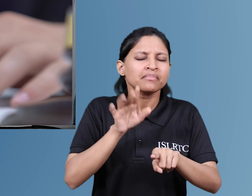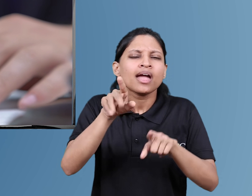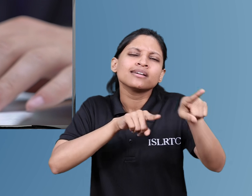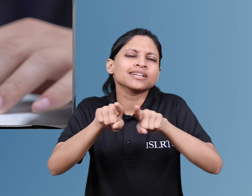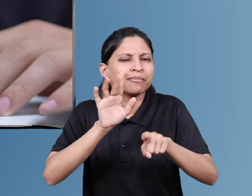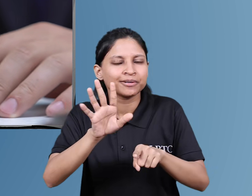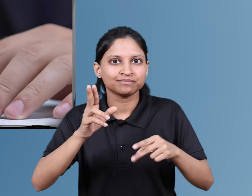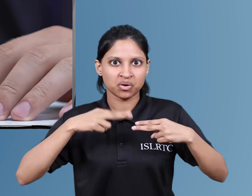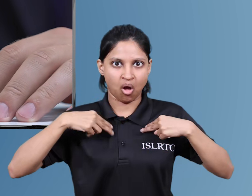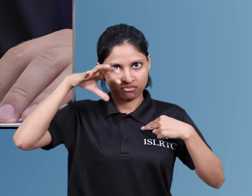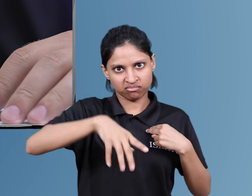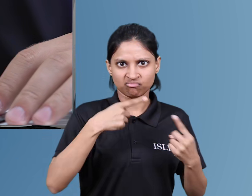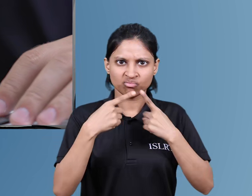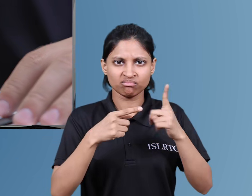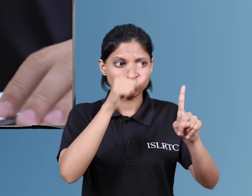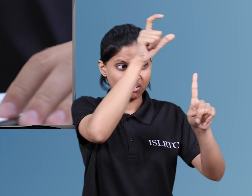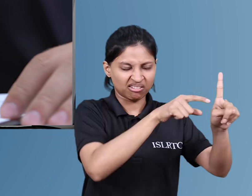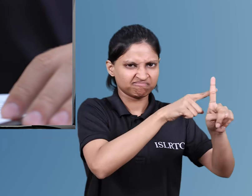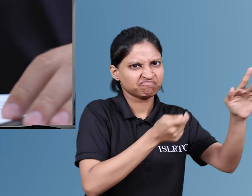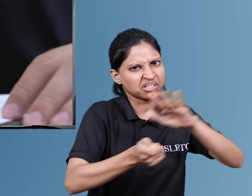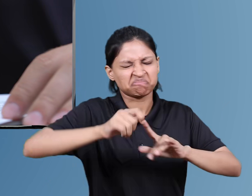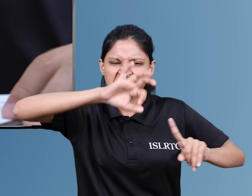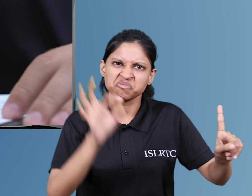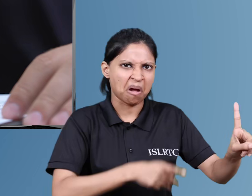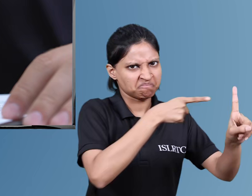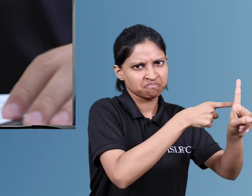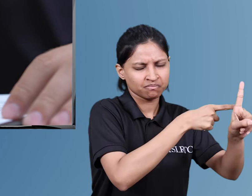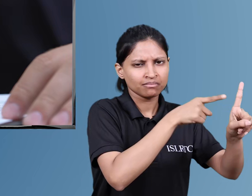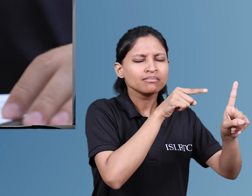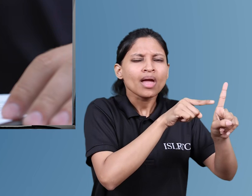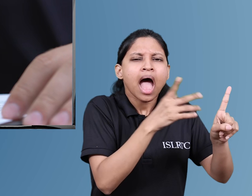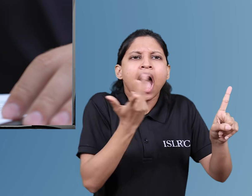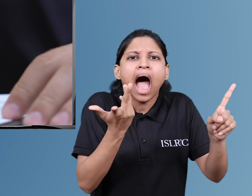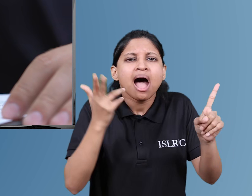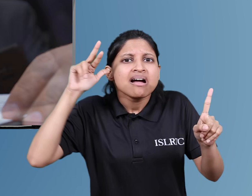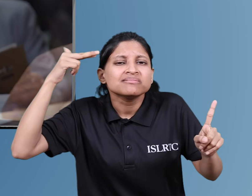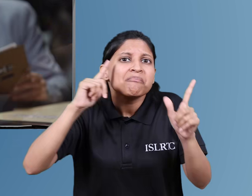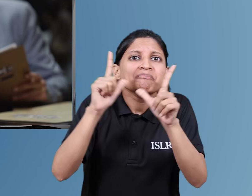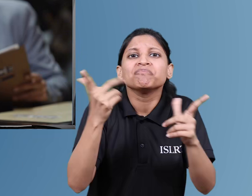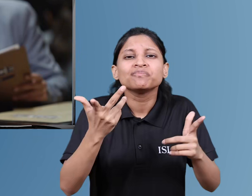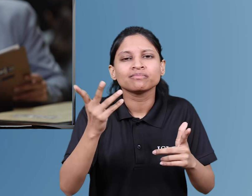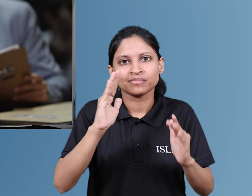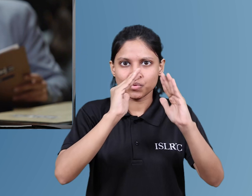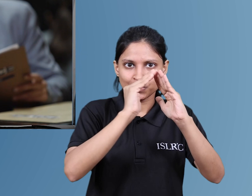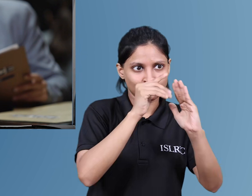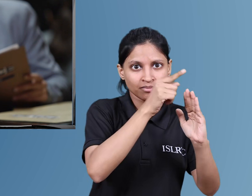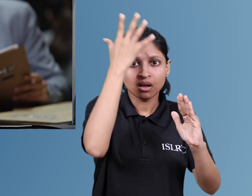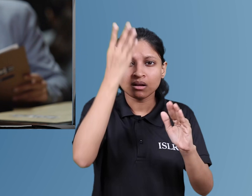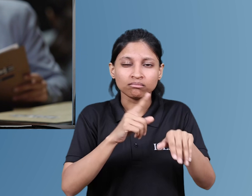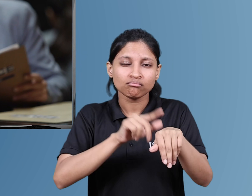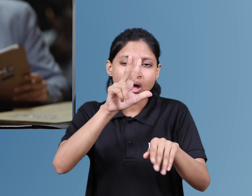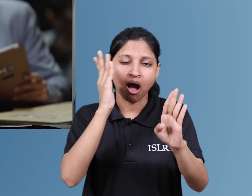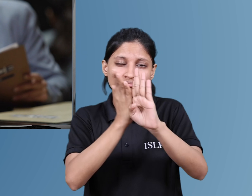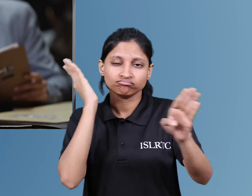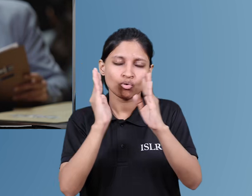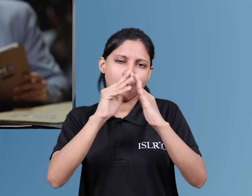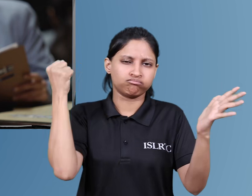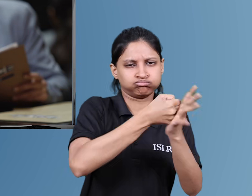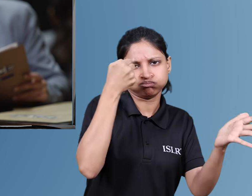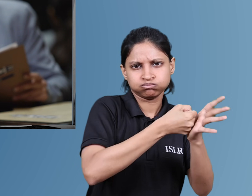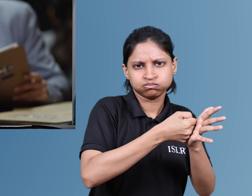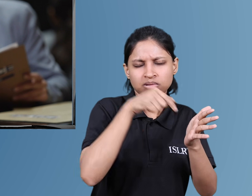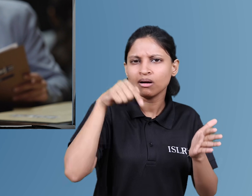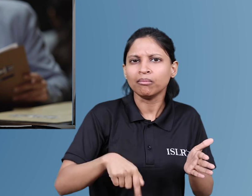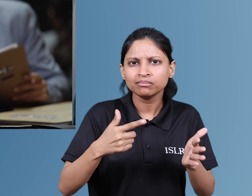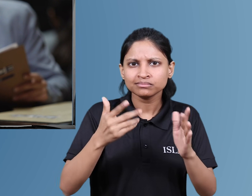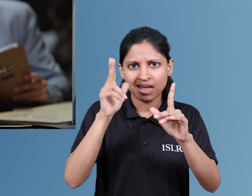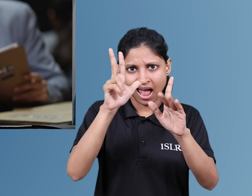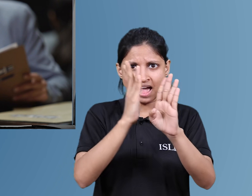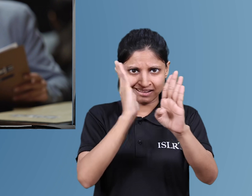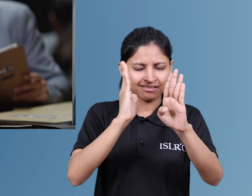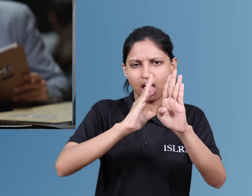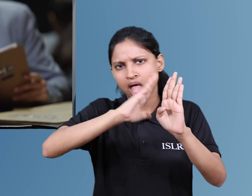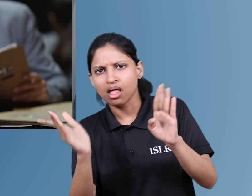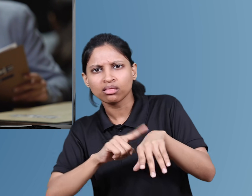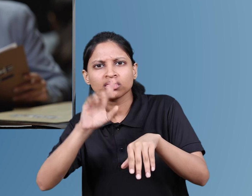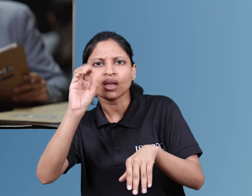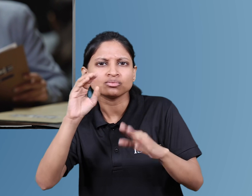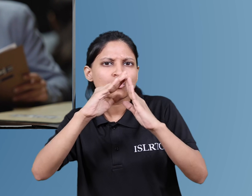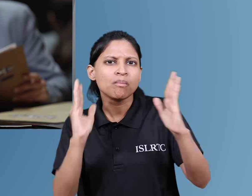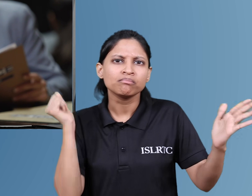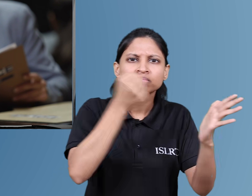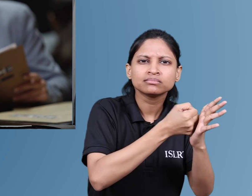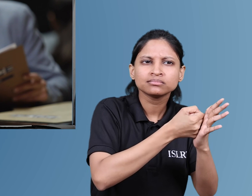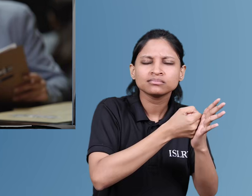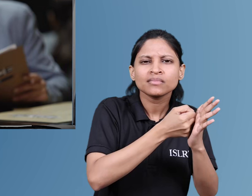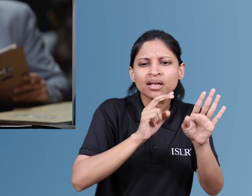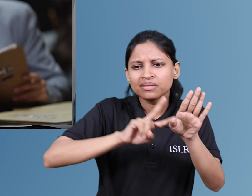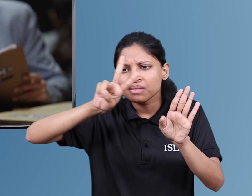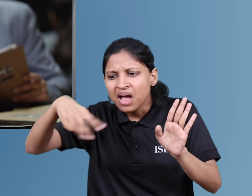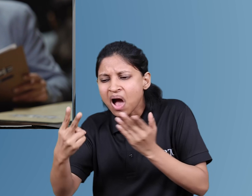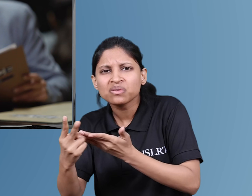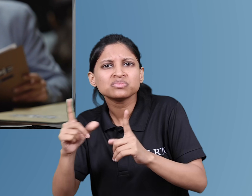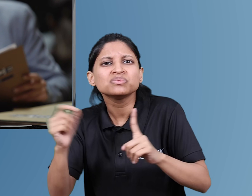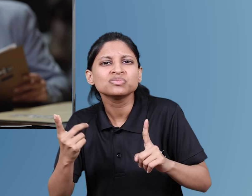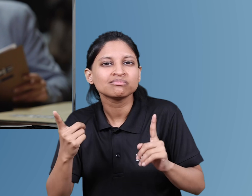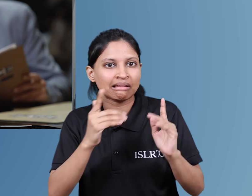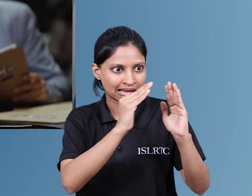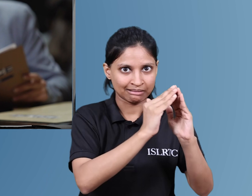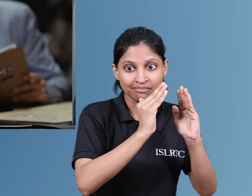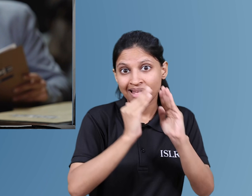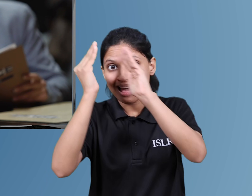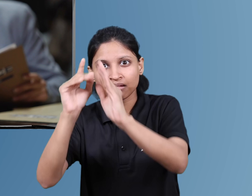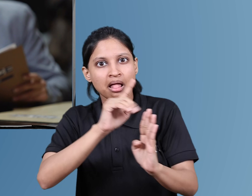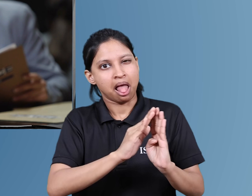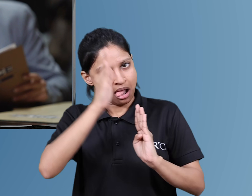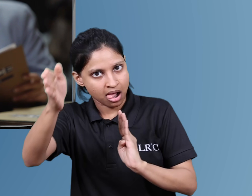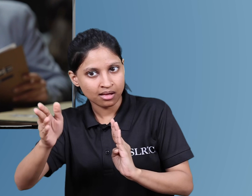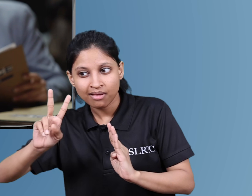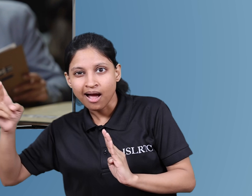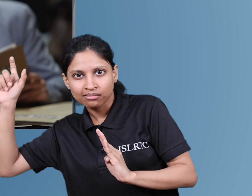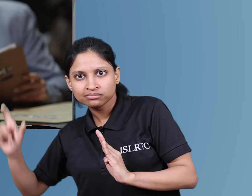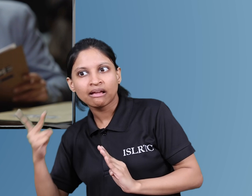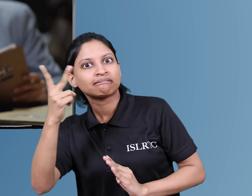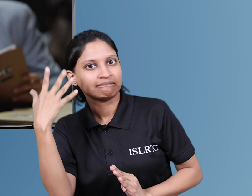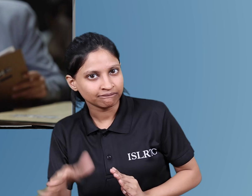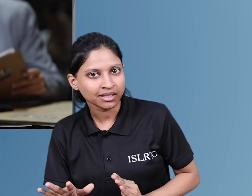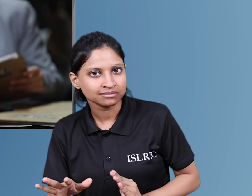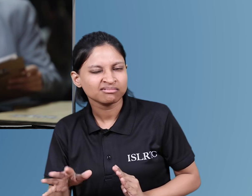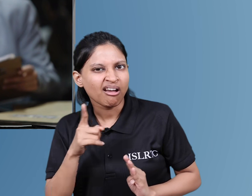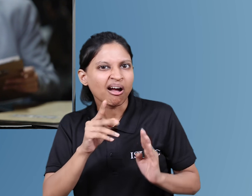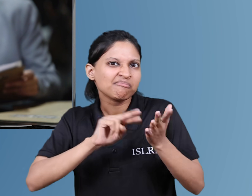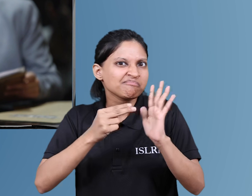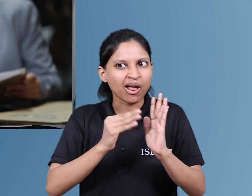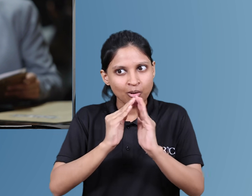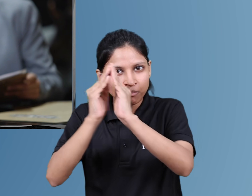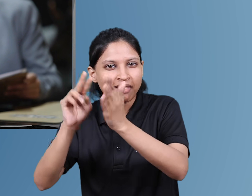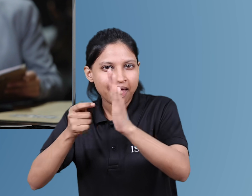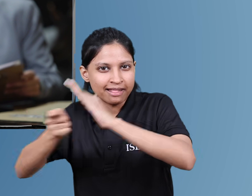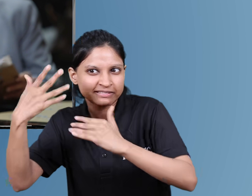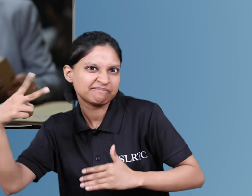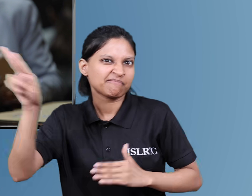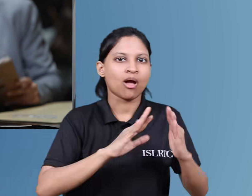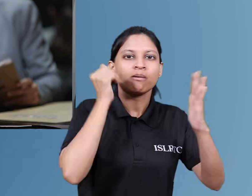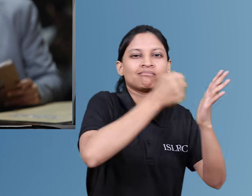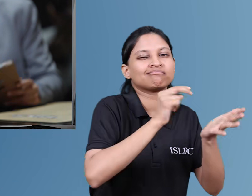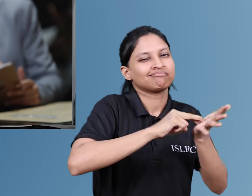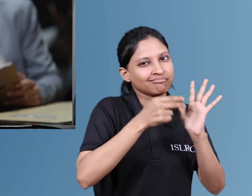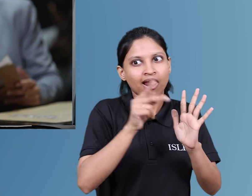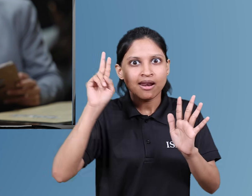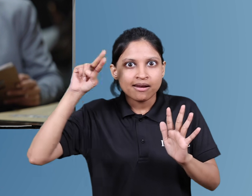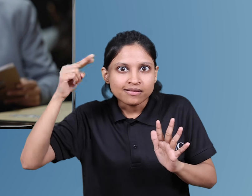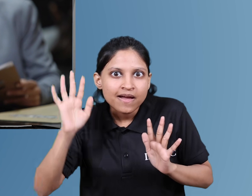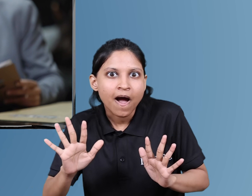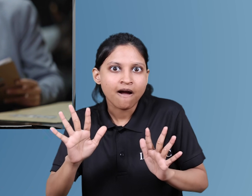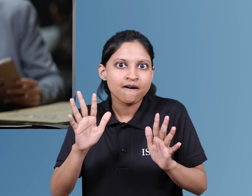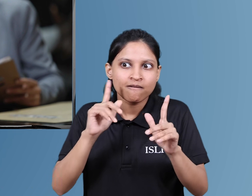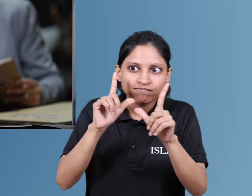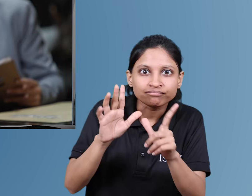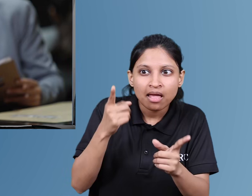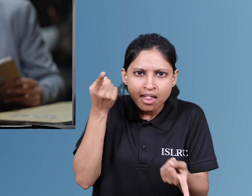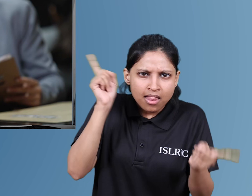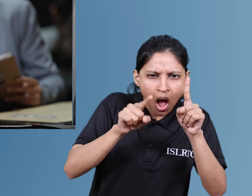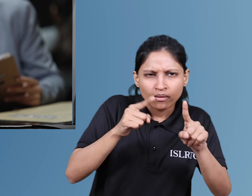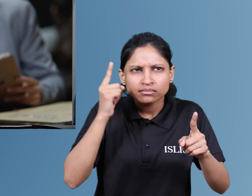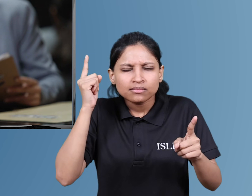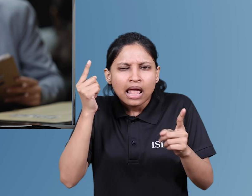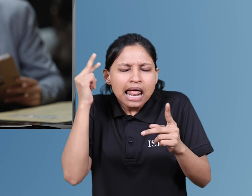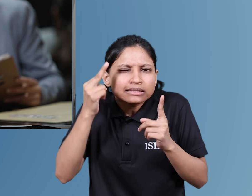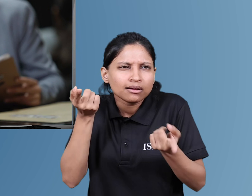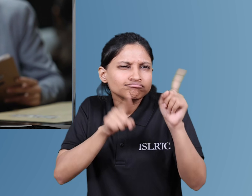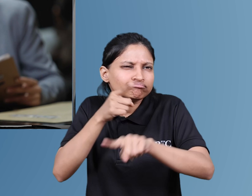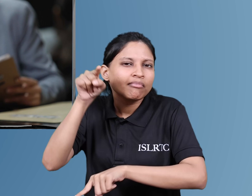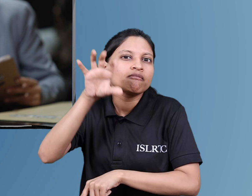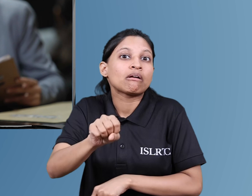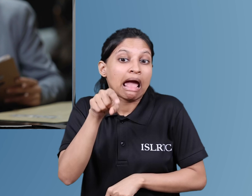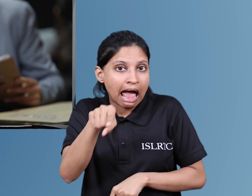To prove this logically, the argument might go as follows: The person usually arrives home by 8 p.m., but on a specific day they arrived by 10 p.m. During this two hour gap, the person may have gone to the house of the murdered individual and there is a witness to support this. Afterward, the person returned home. All these reasonings and proofs are used to demonstrate